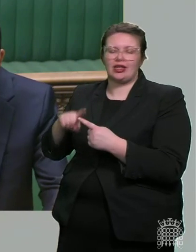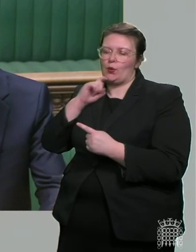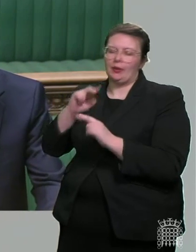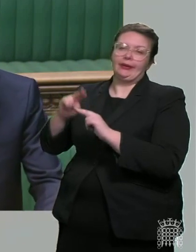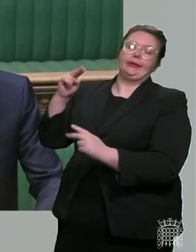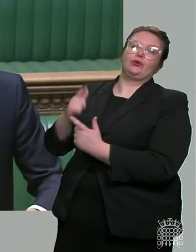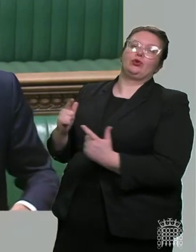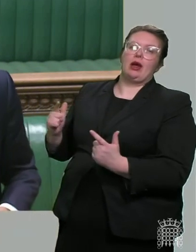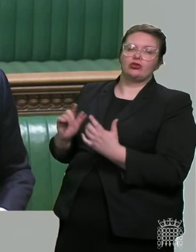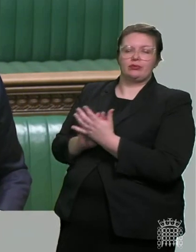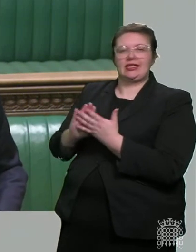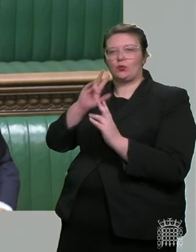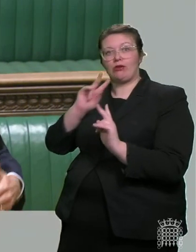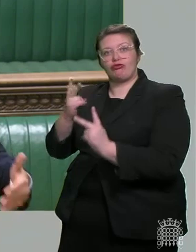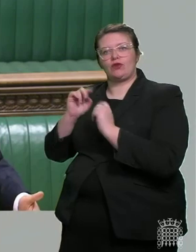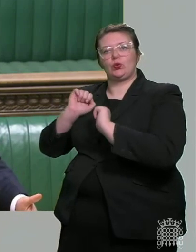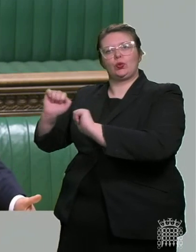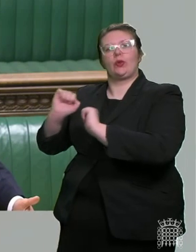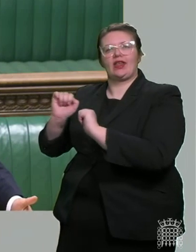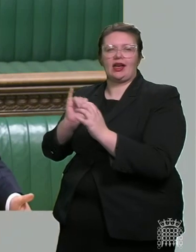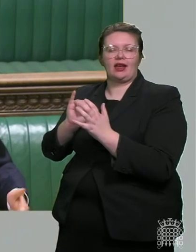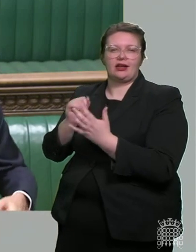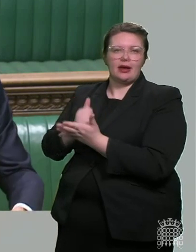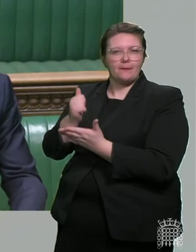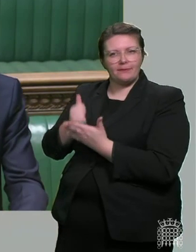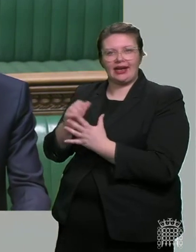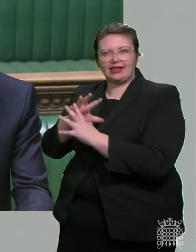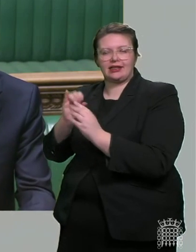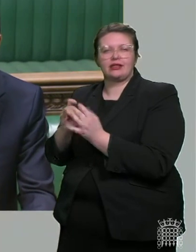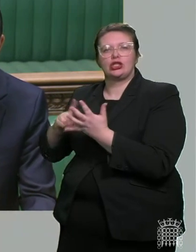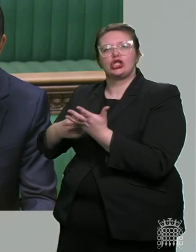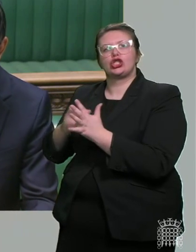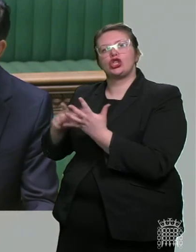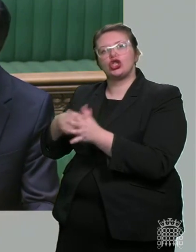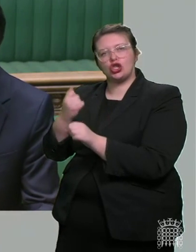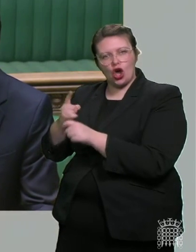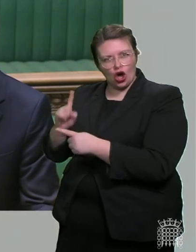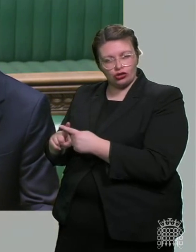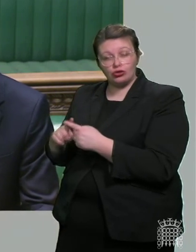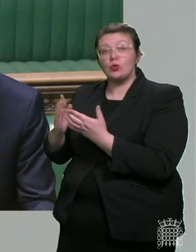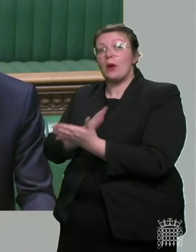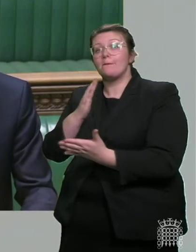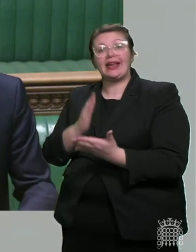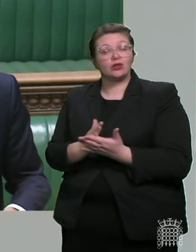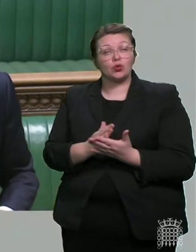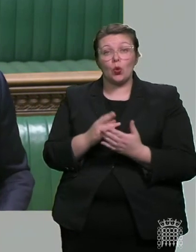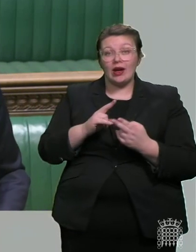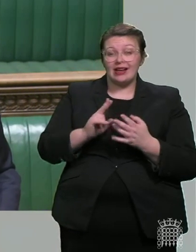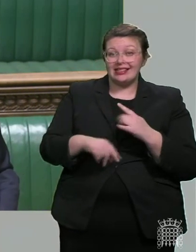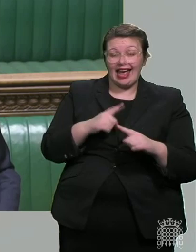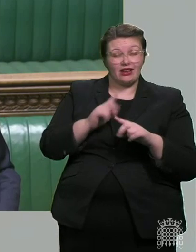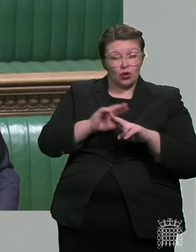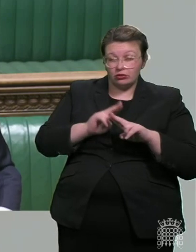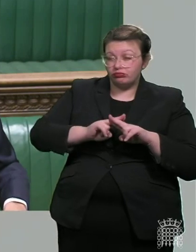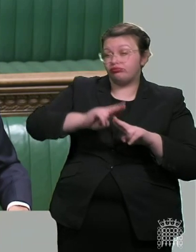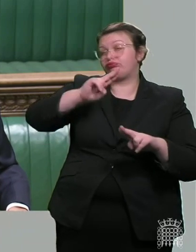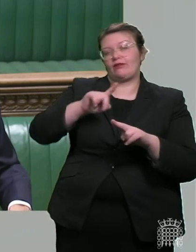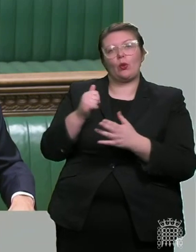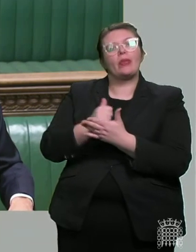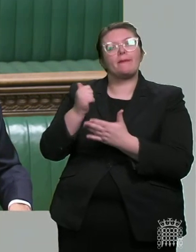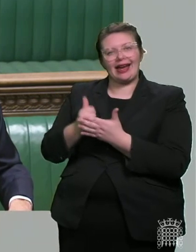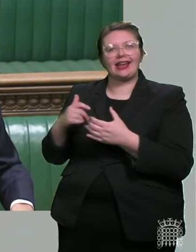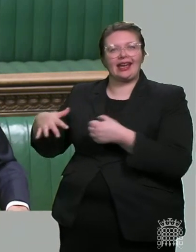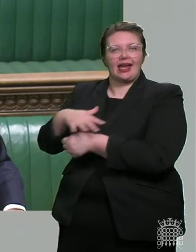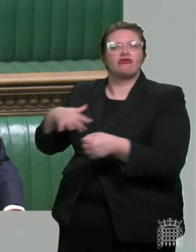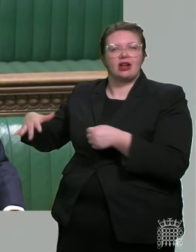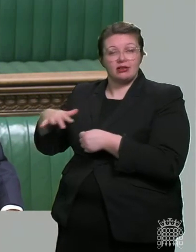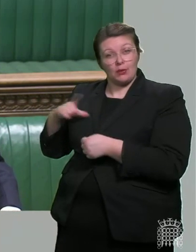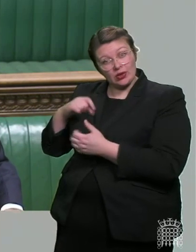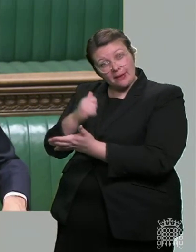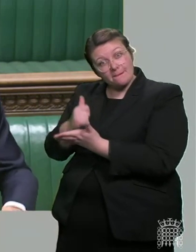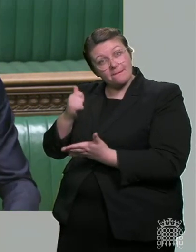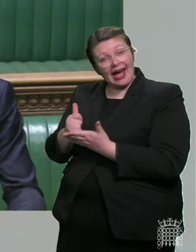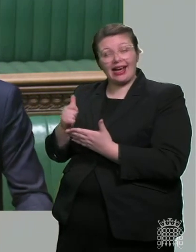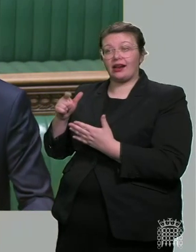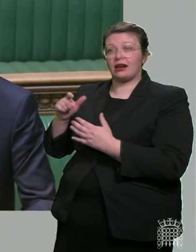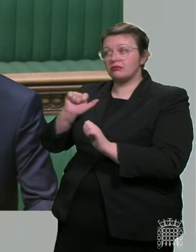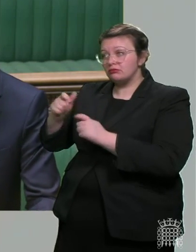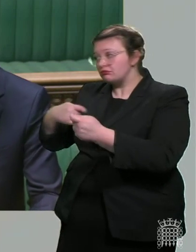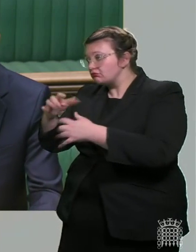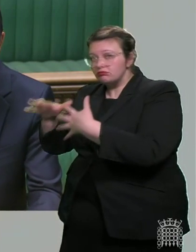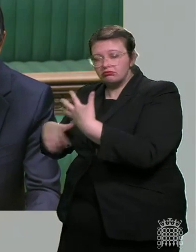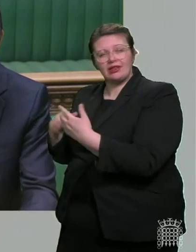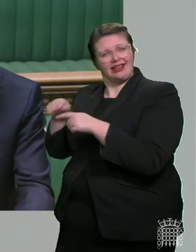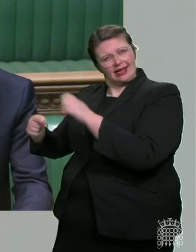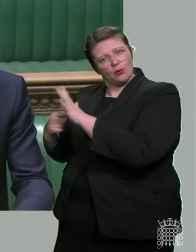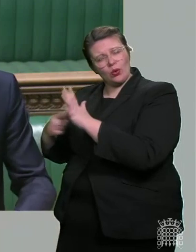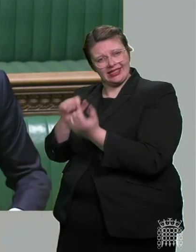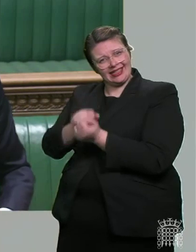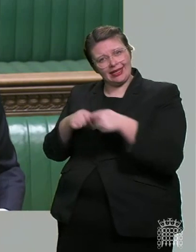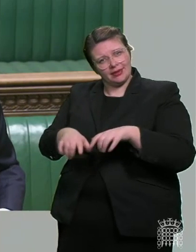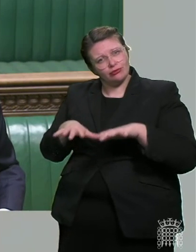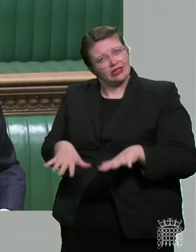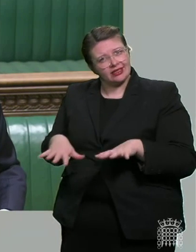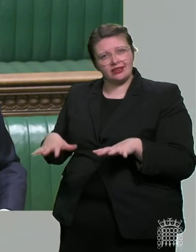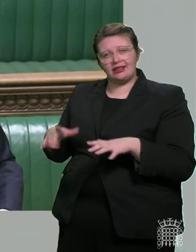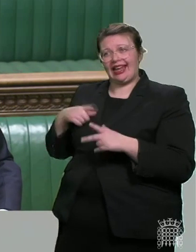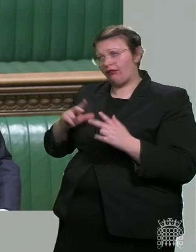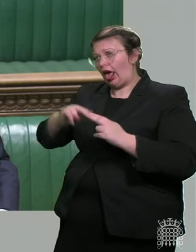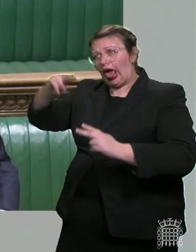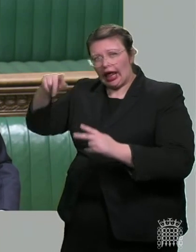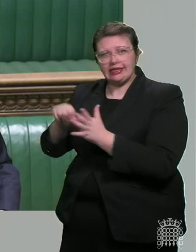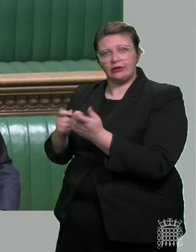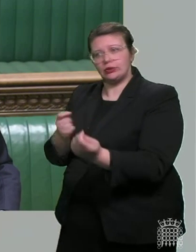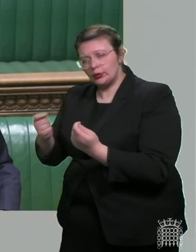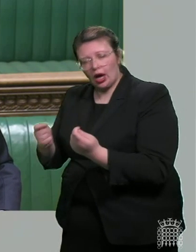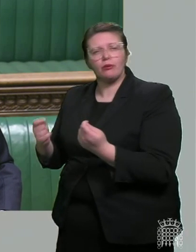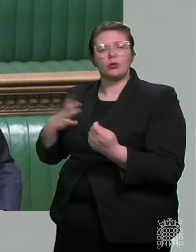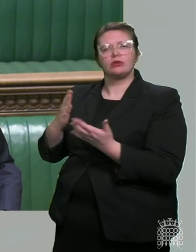So we will review the surcharge to make sure the combined rate of tax on the UK banking sector does not increase significantly from its current level, and to make sure this important industry remains internationally competitive.